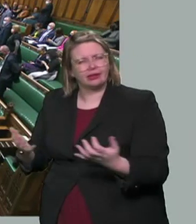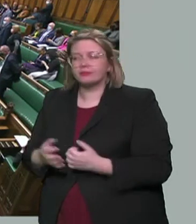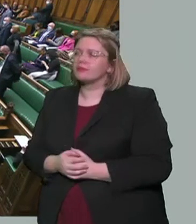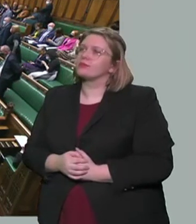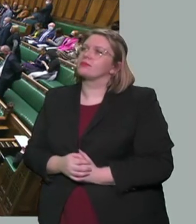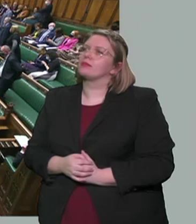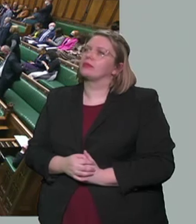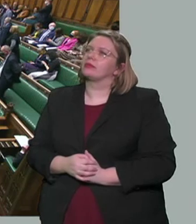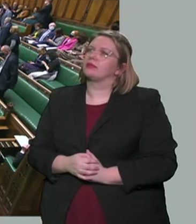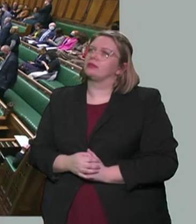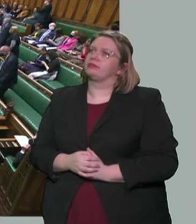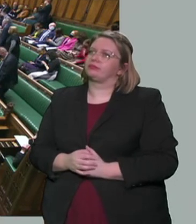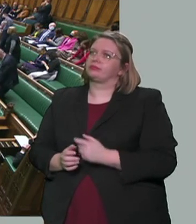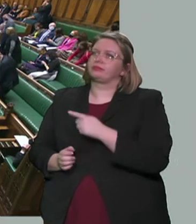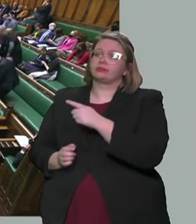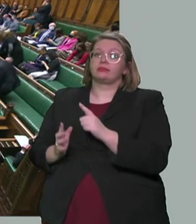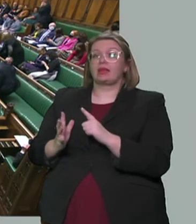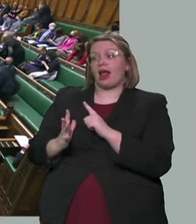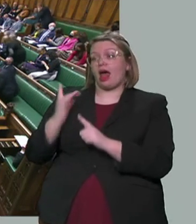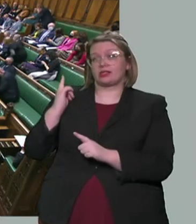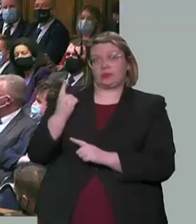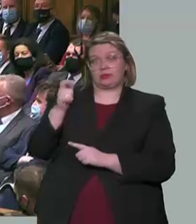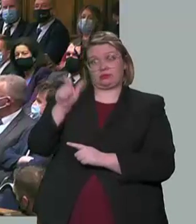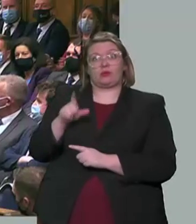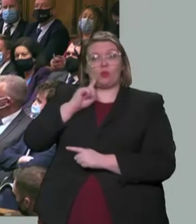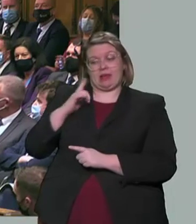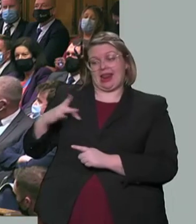Last week my constituent Edna Constable turned 100 years old.